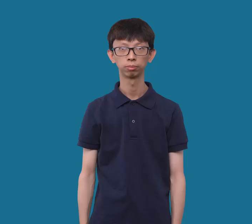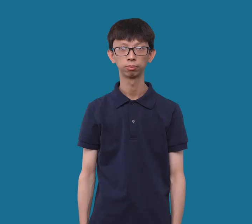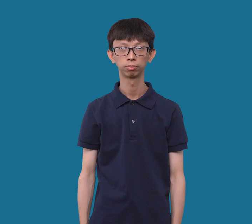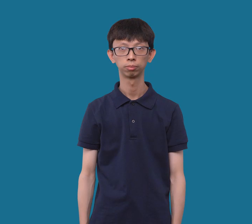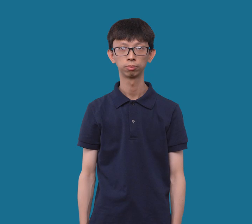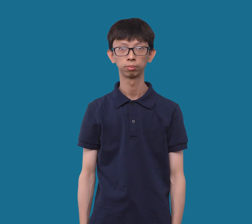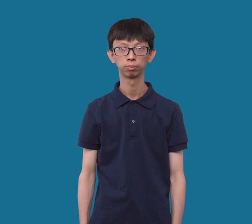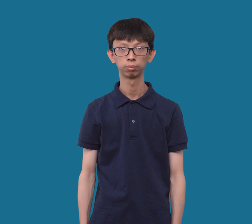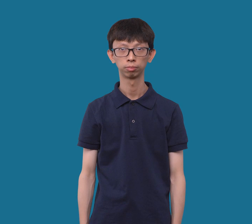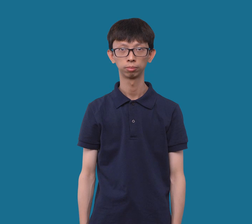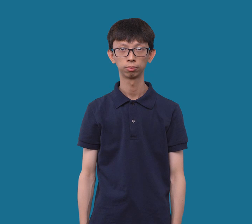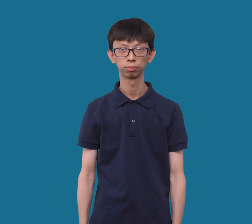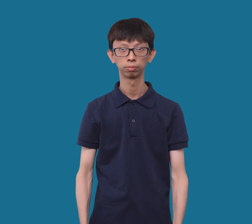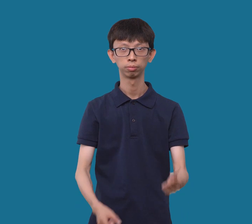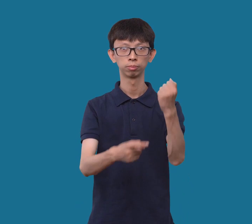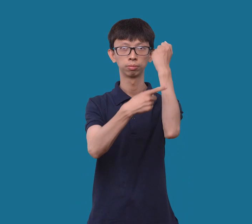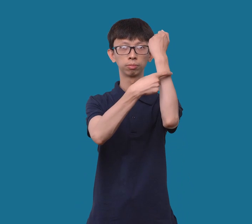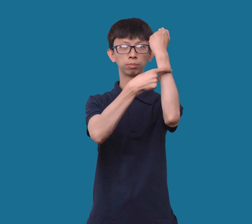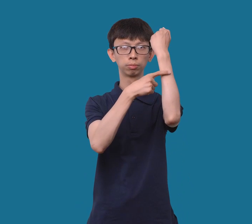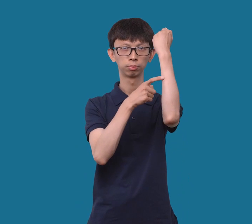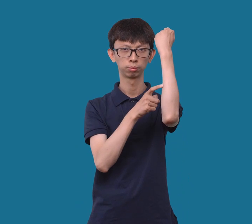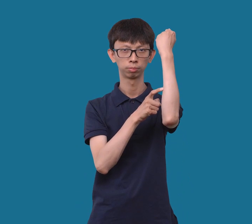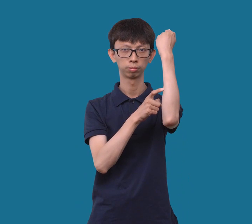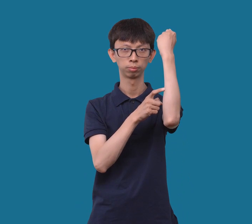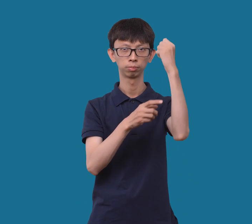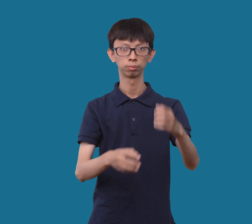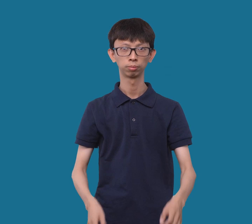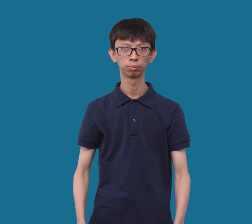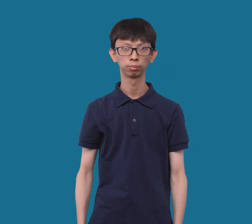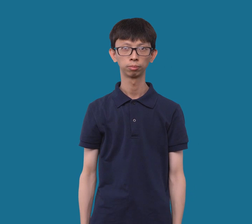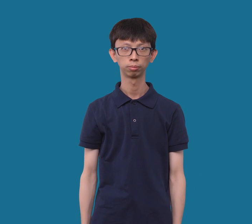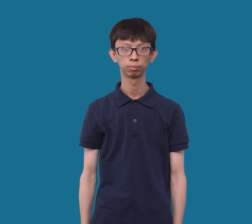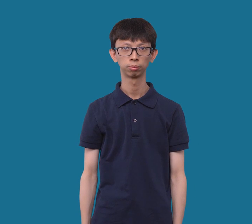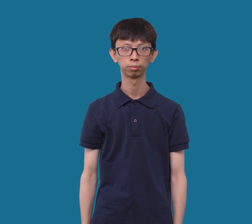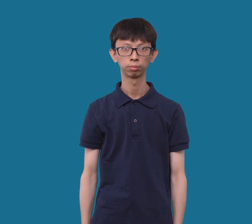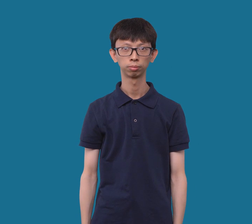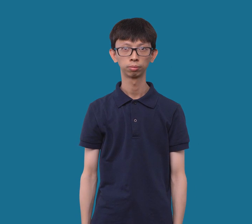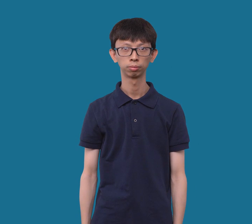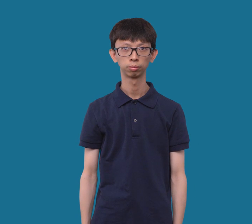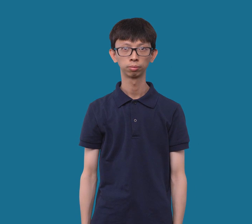Bình Phước